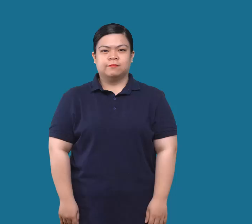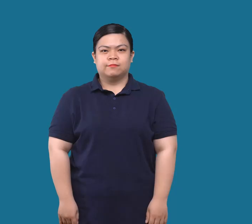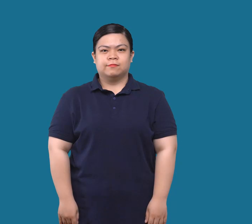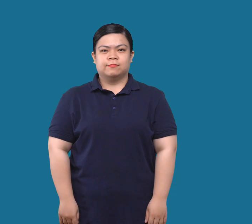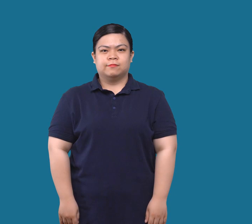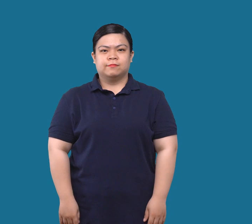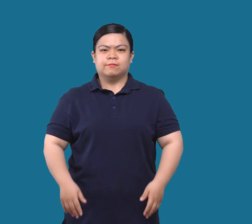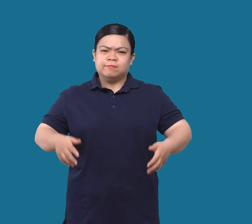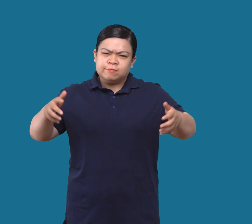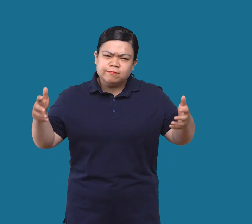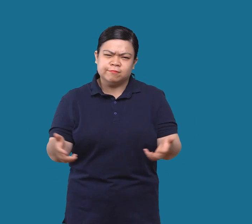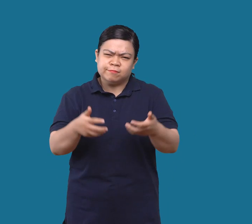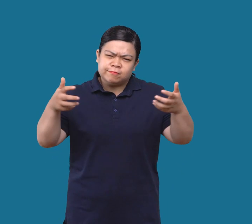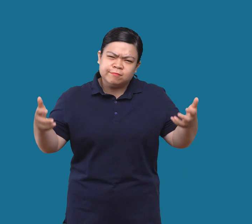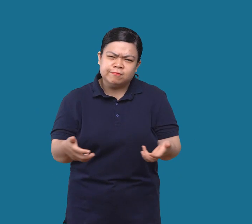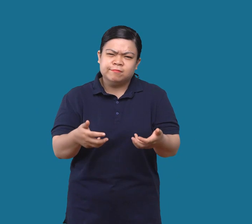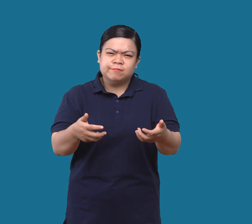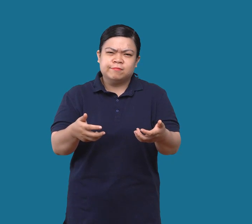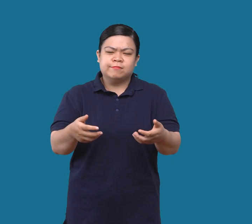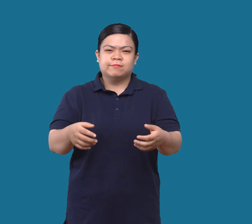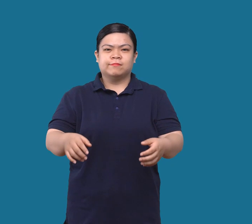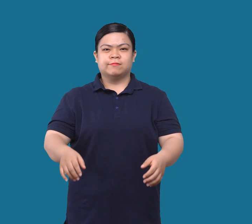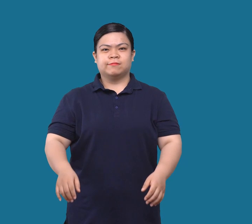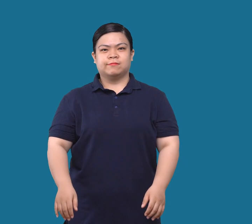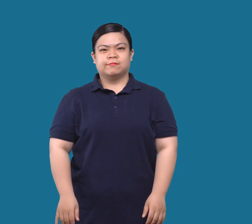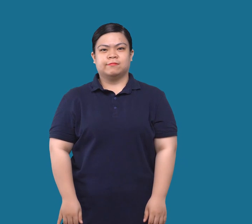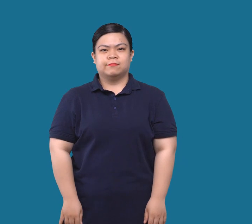ôn luyện